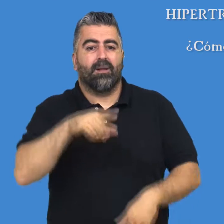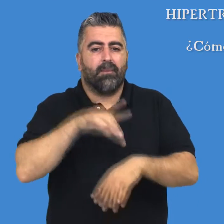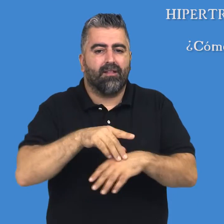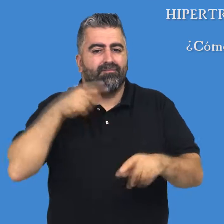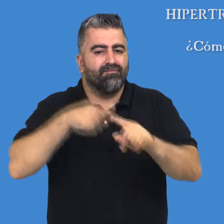enfermo